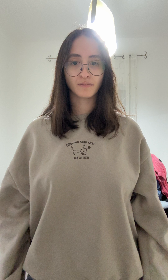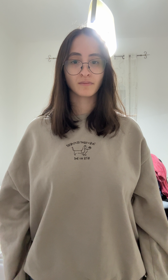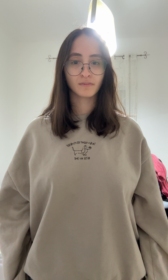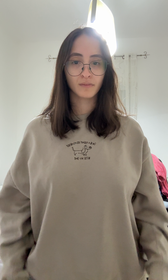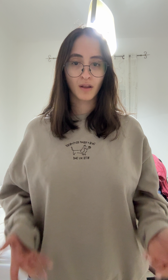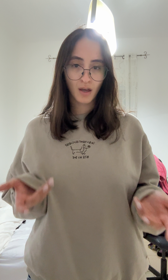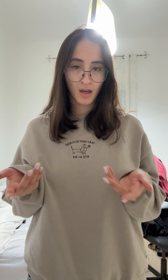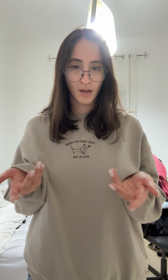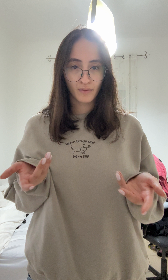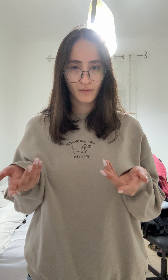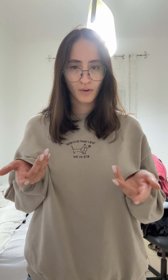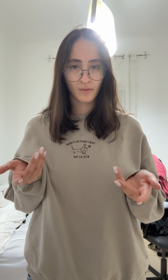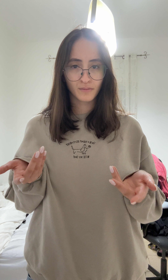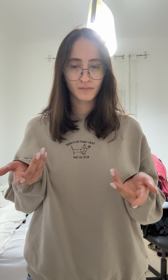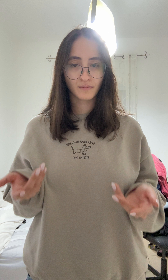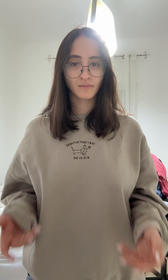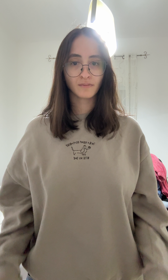איפה